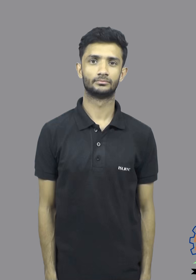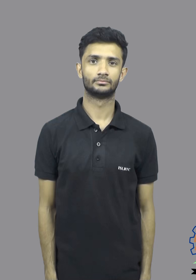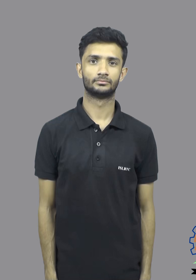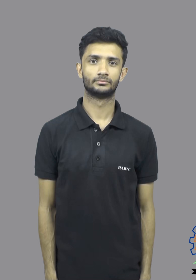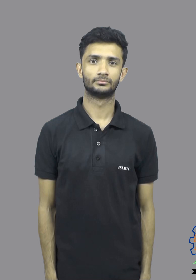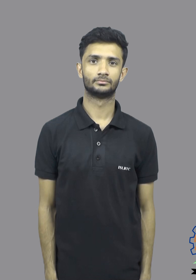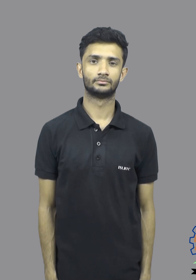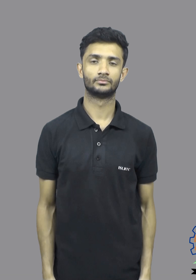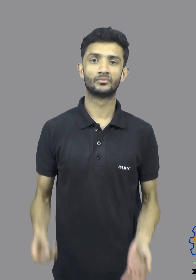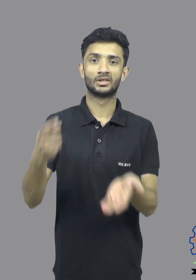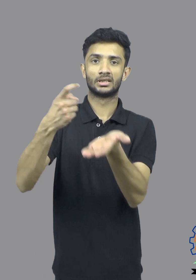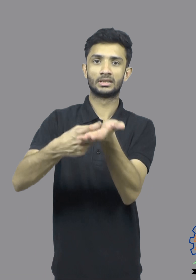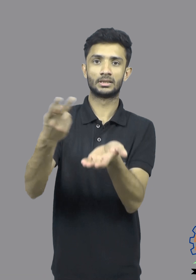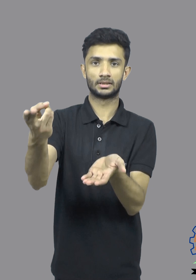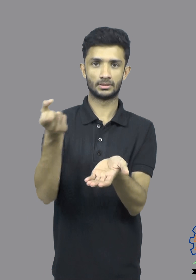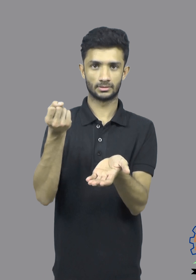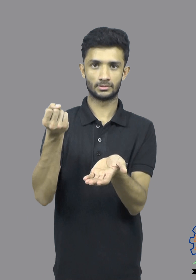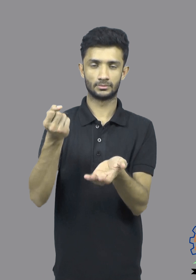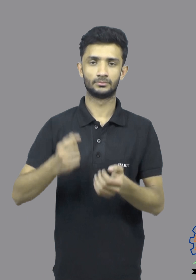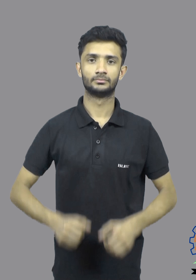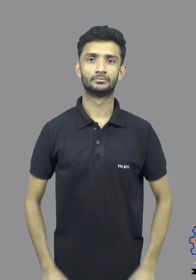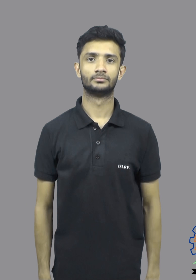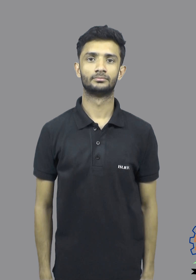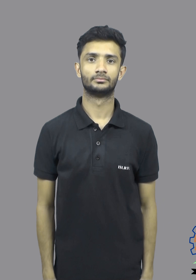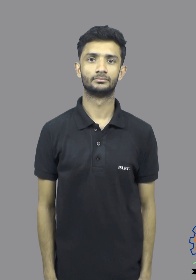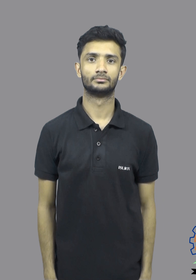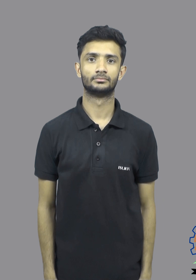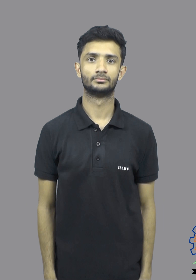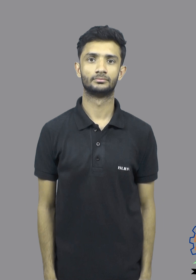Reservation